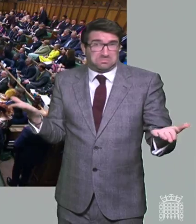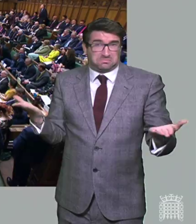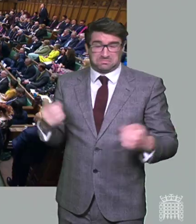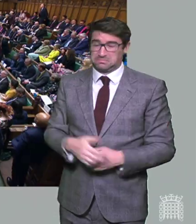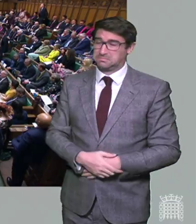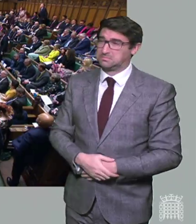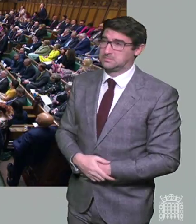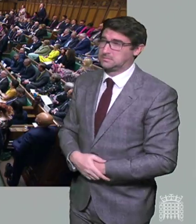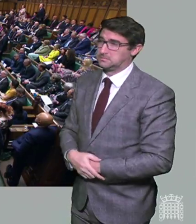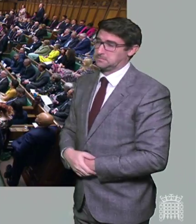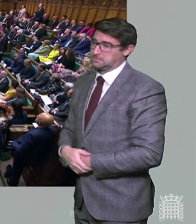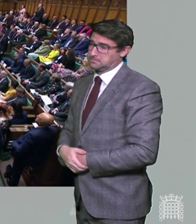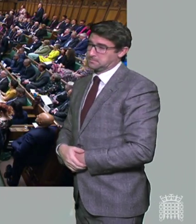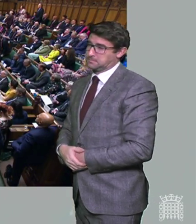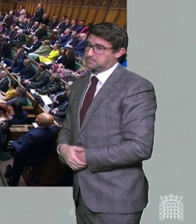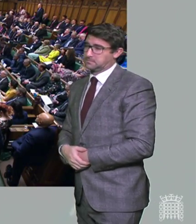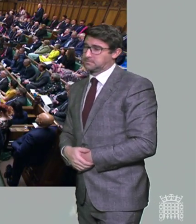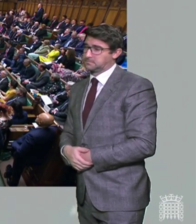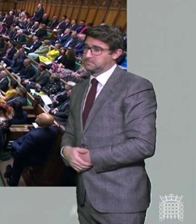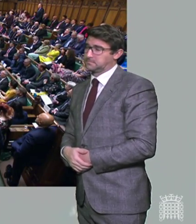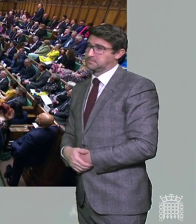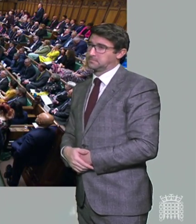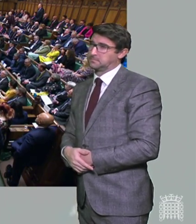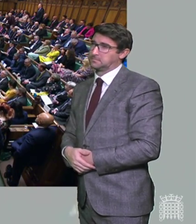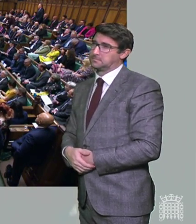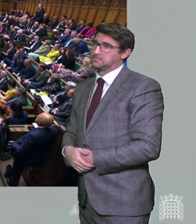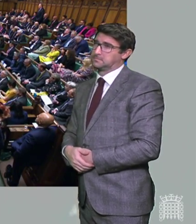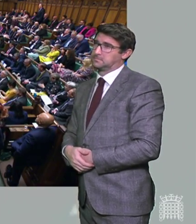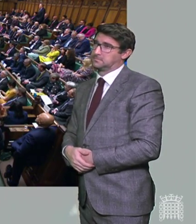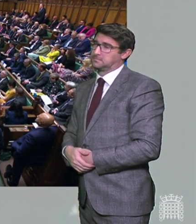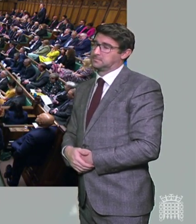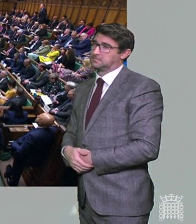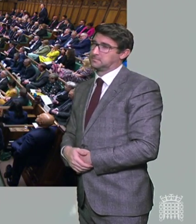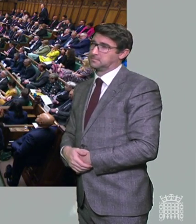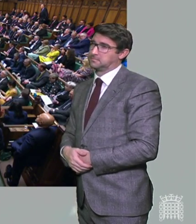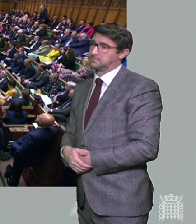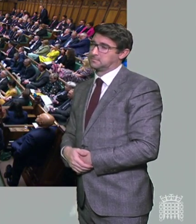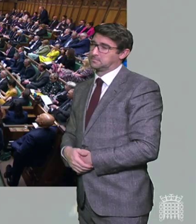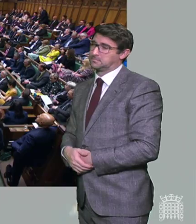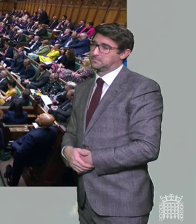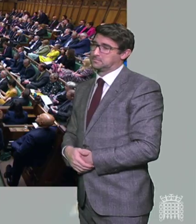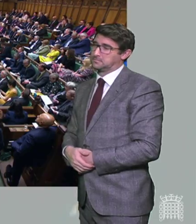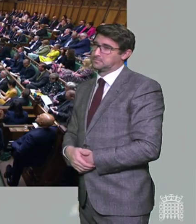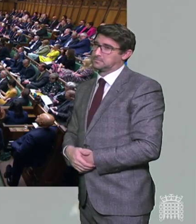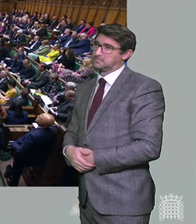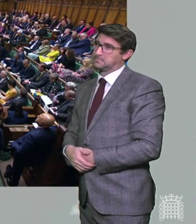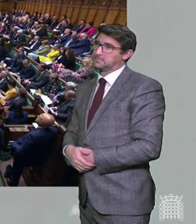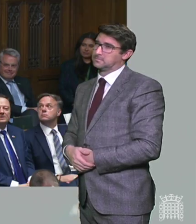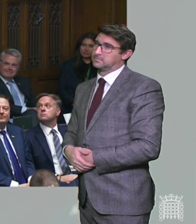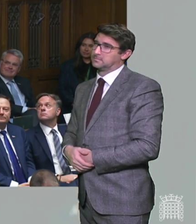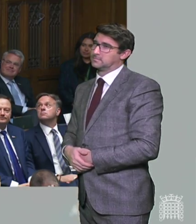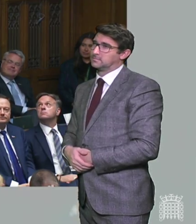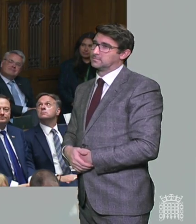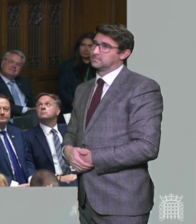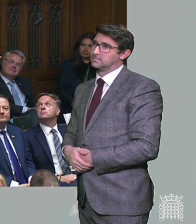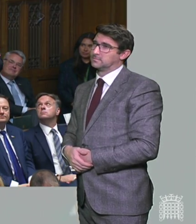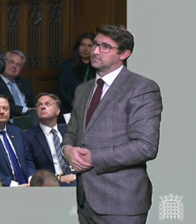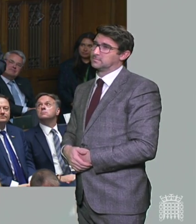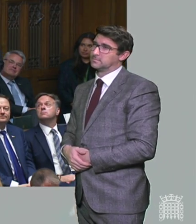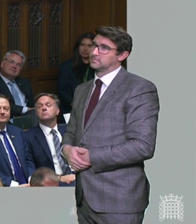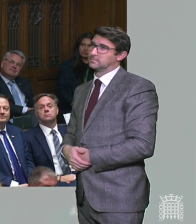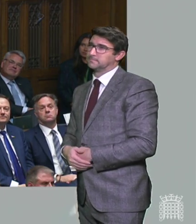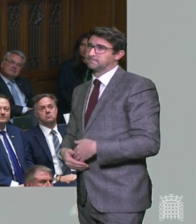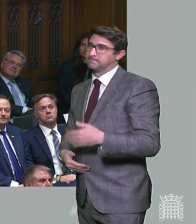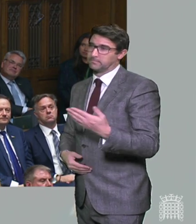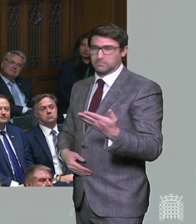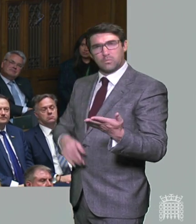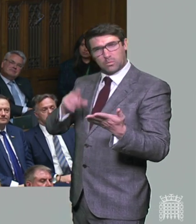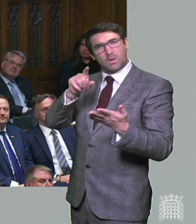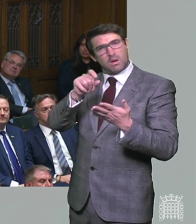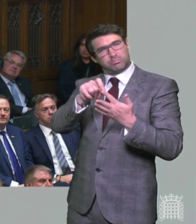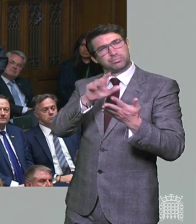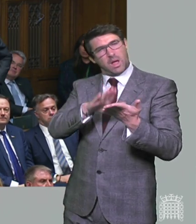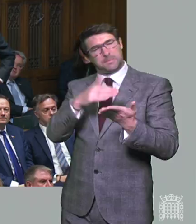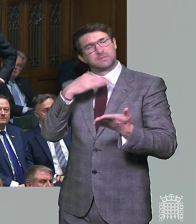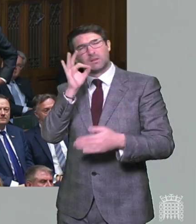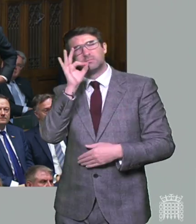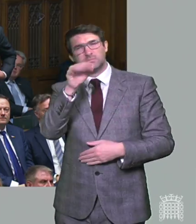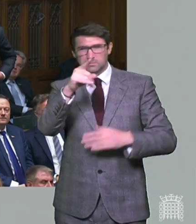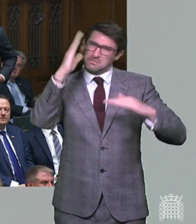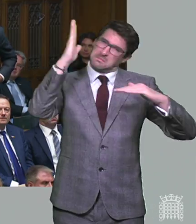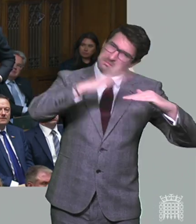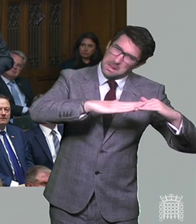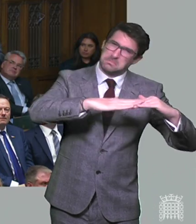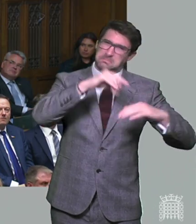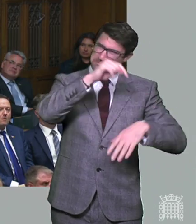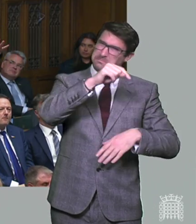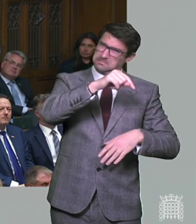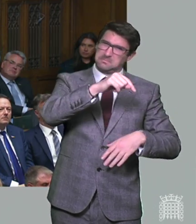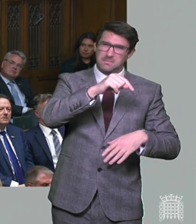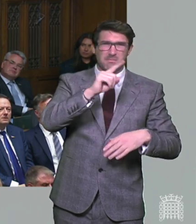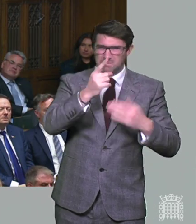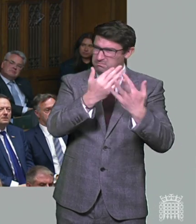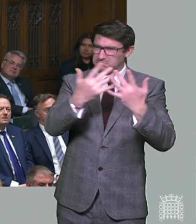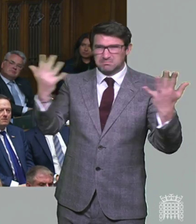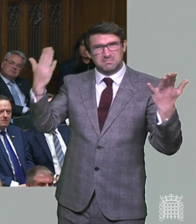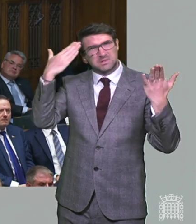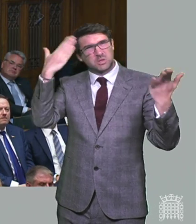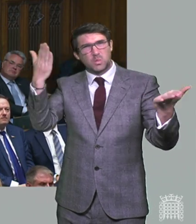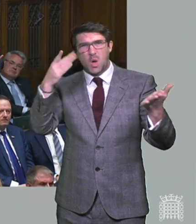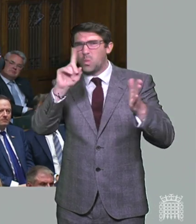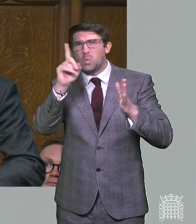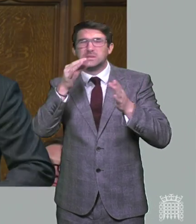The energy price guarantee is a key part of the growth plan, but too few businesses and households know about it, even if the Labour Party does not support it.